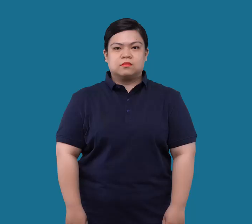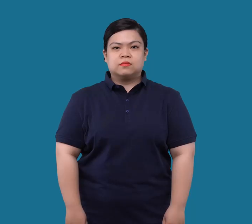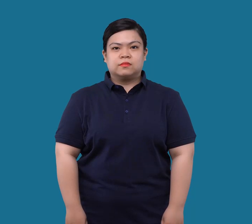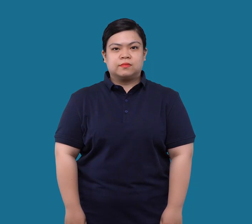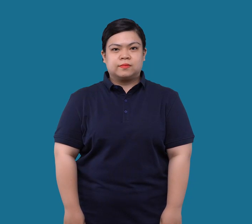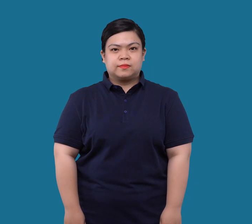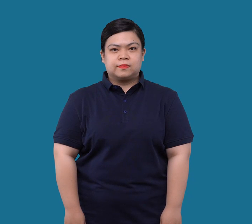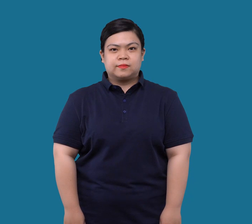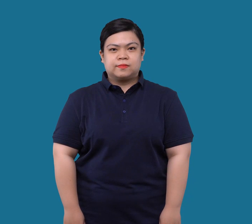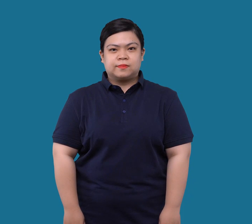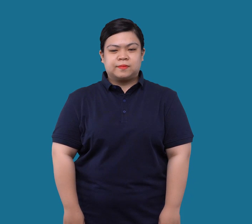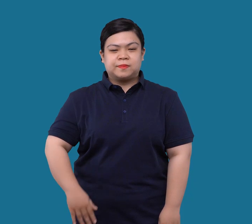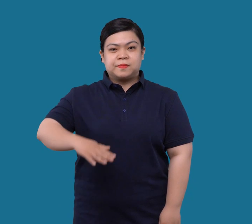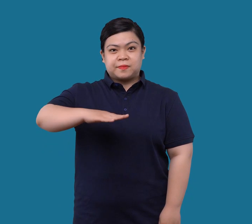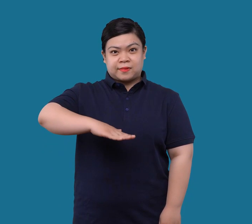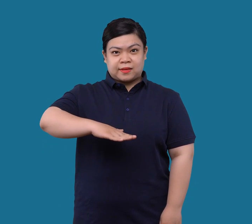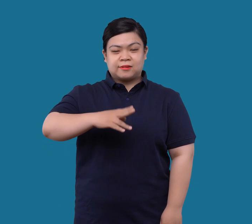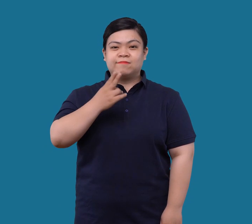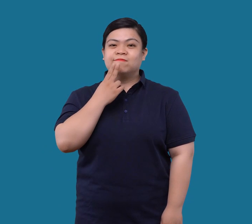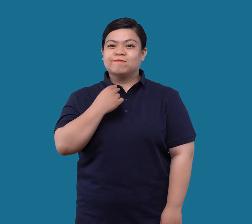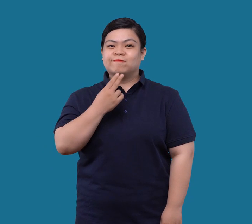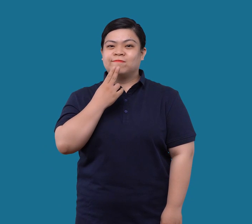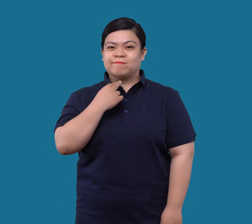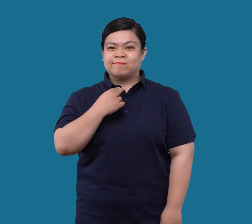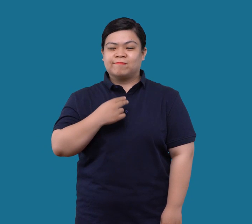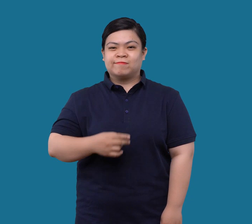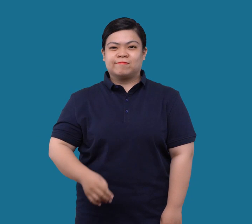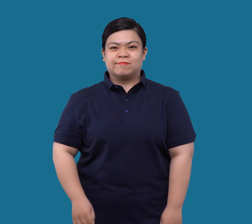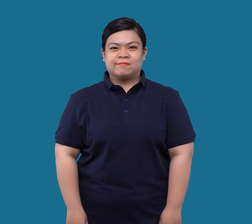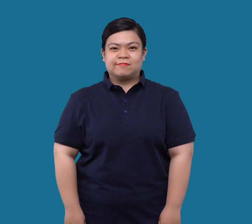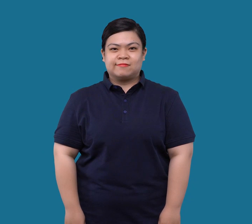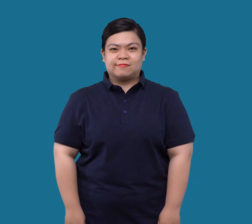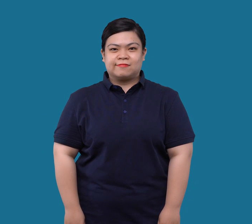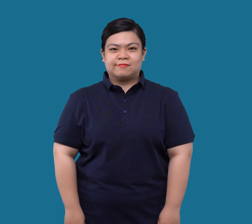bé trai